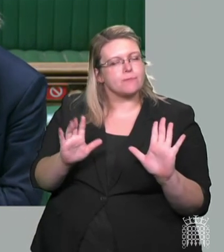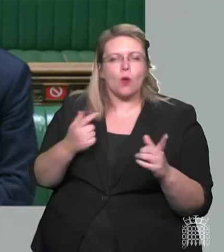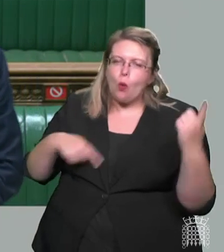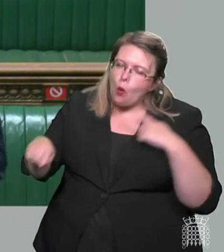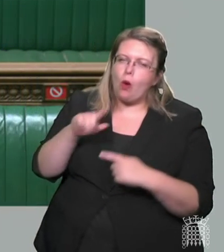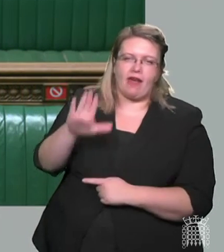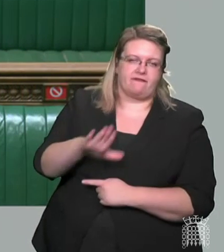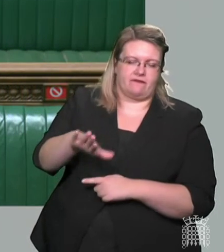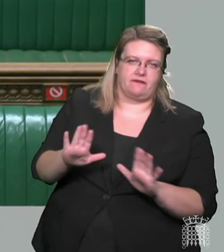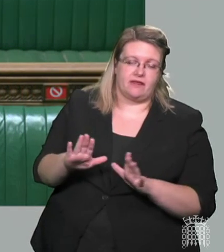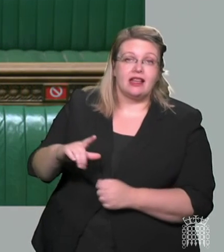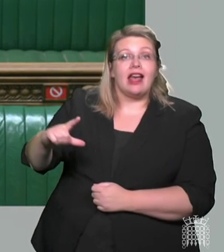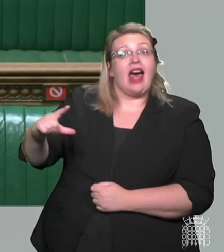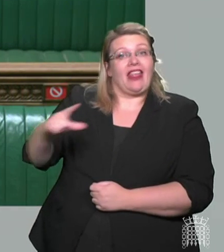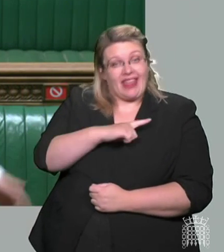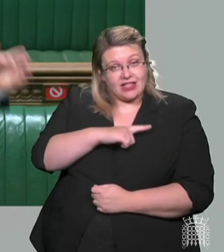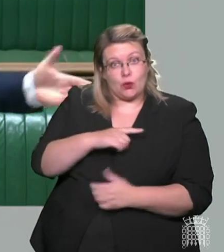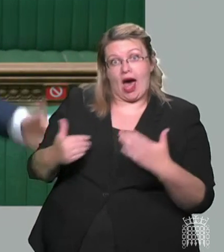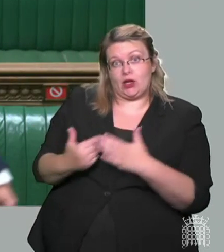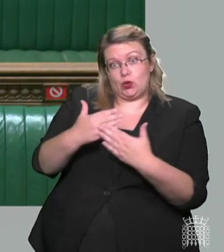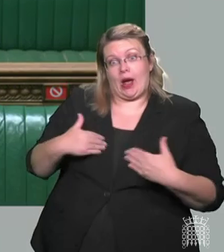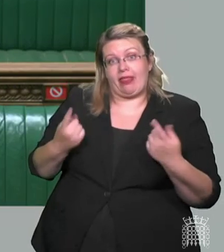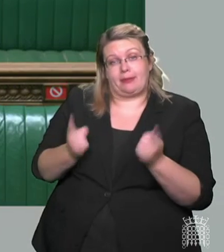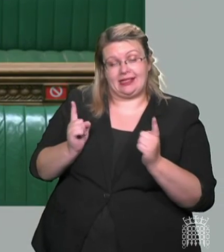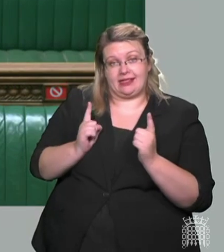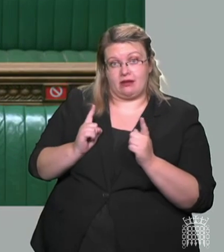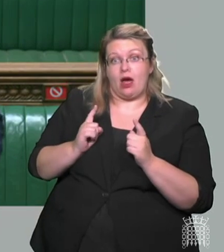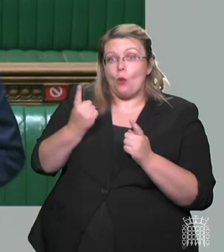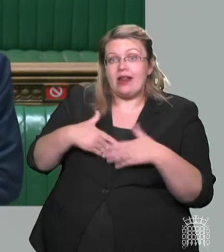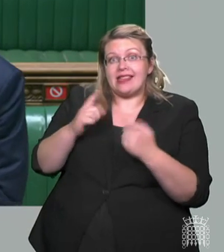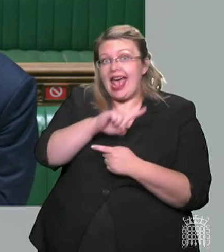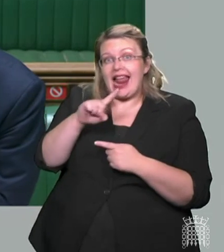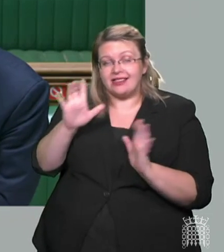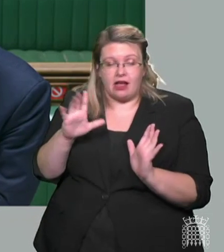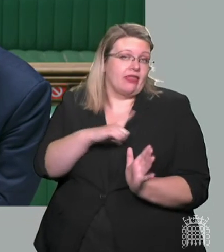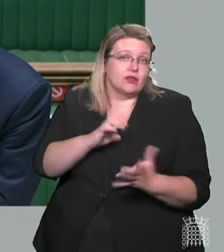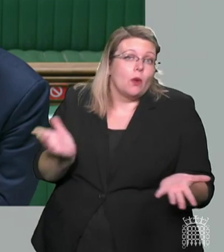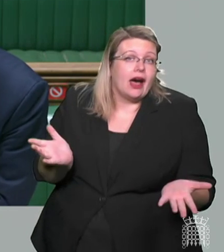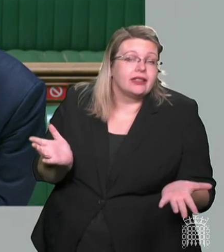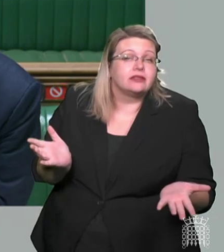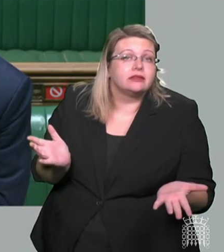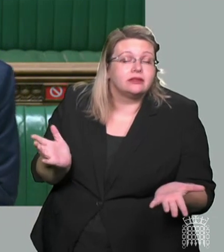That is why we had a change of Health Secretary the day after the story appeared.